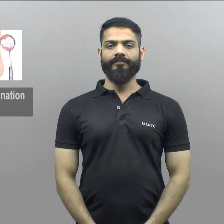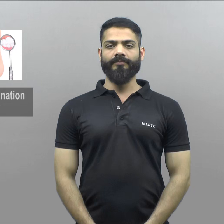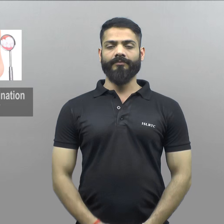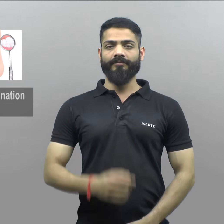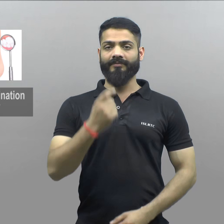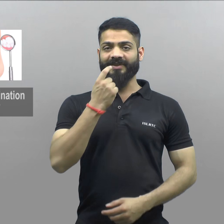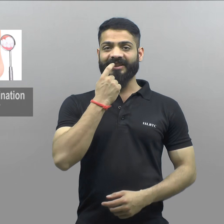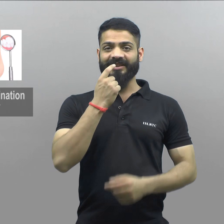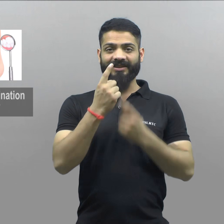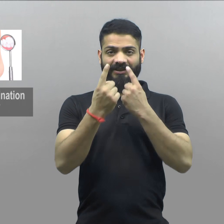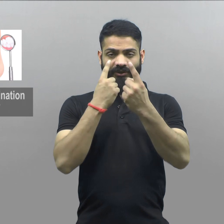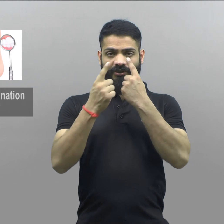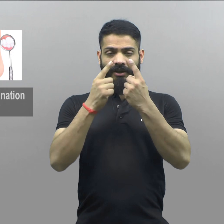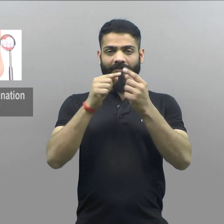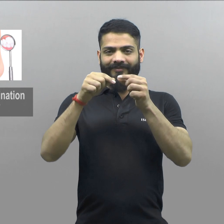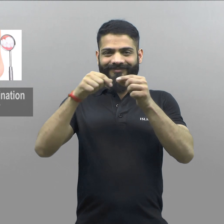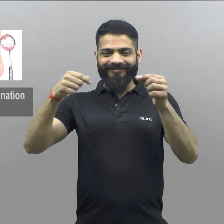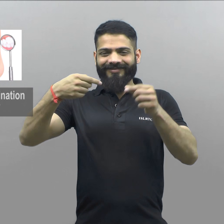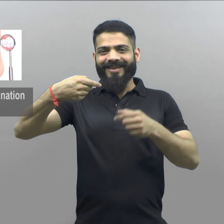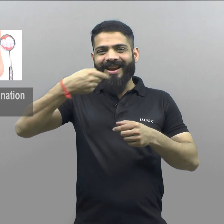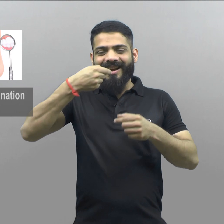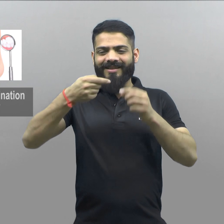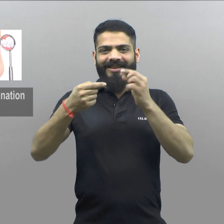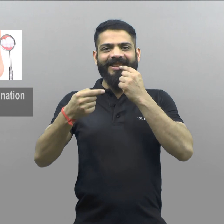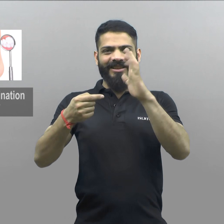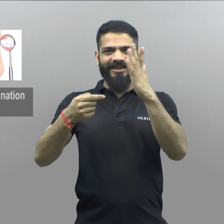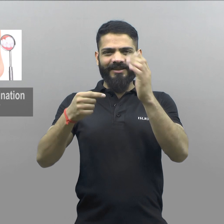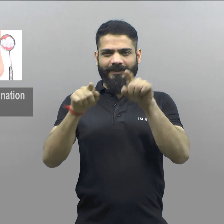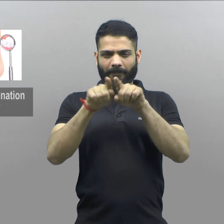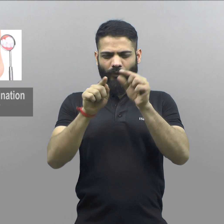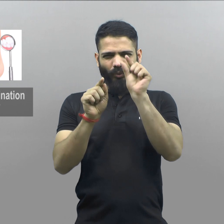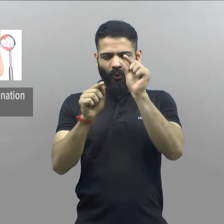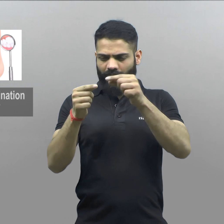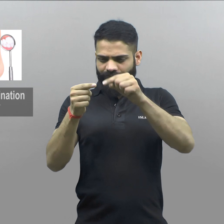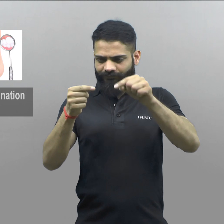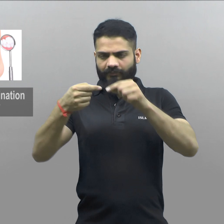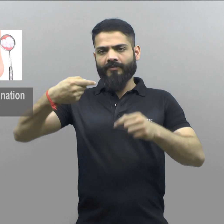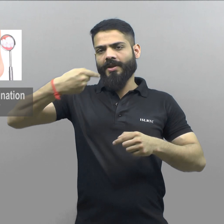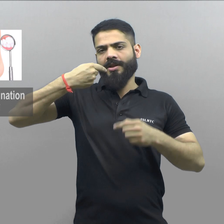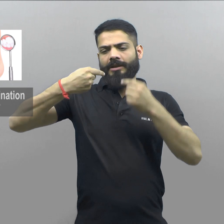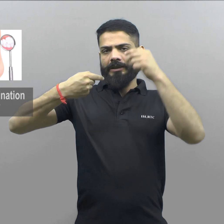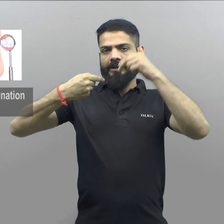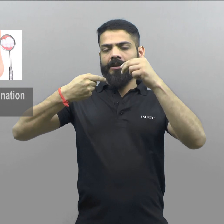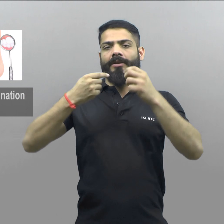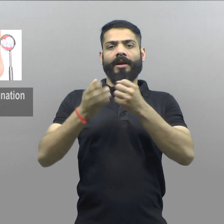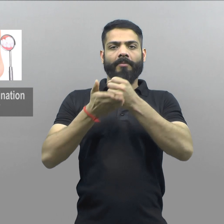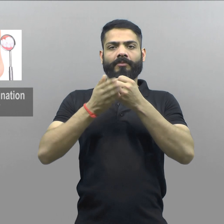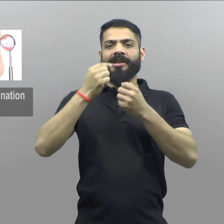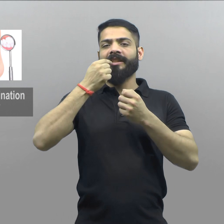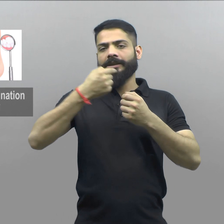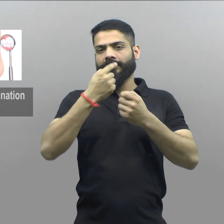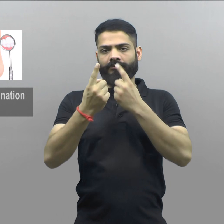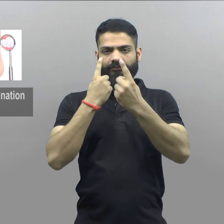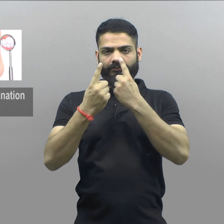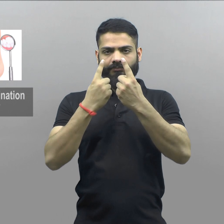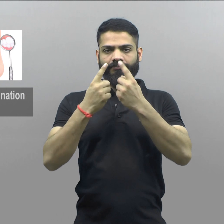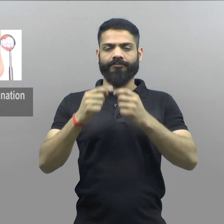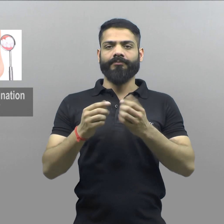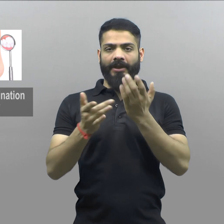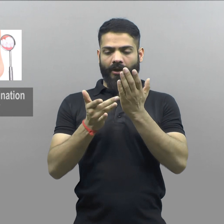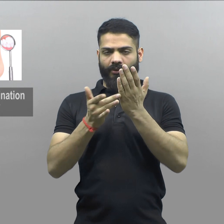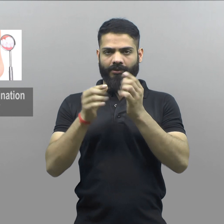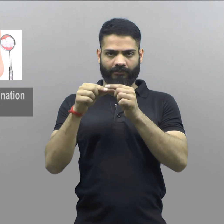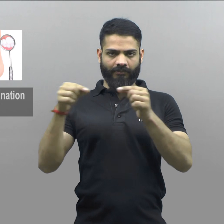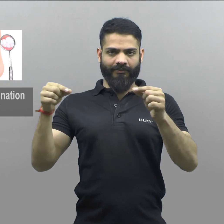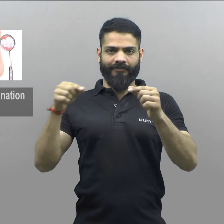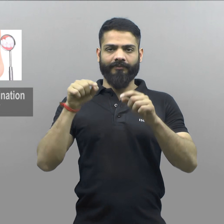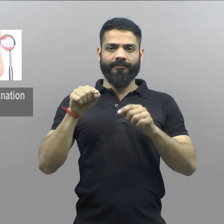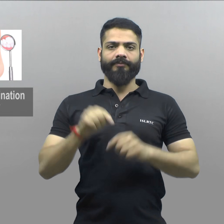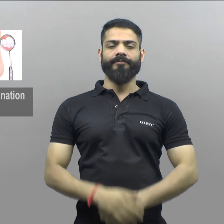Dental Examination Mirror